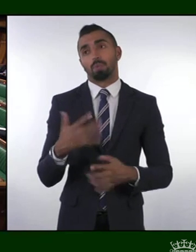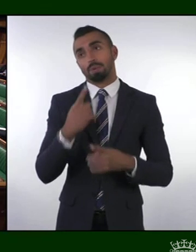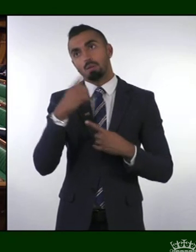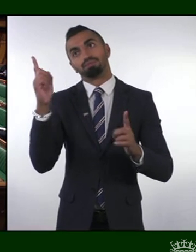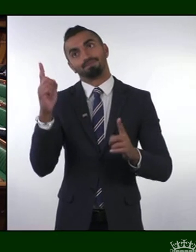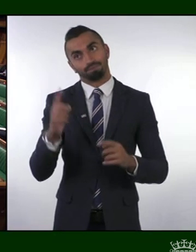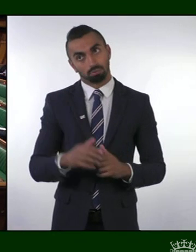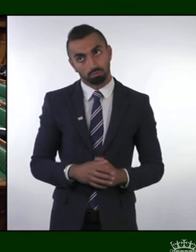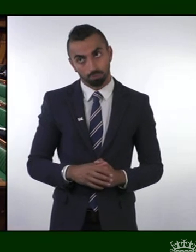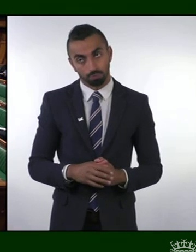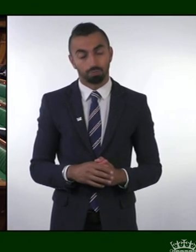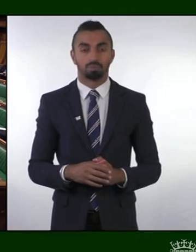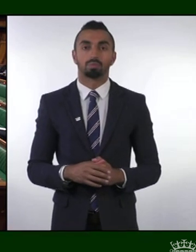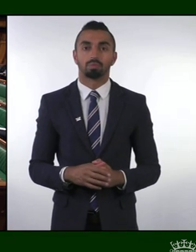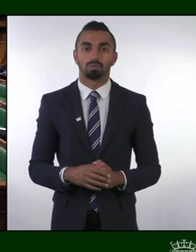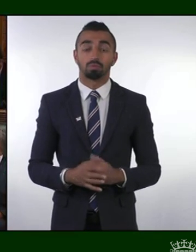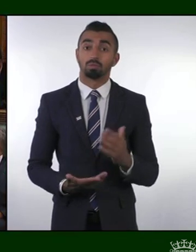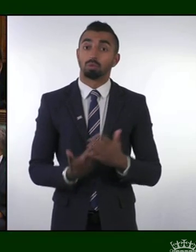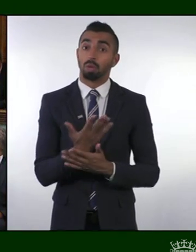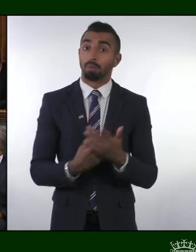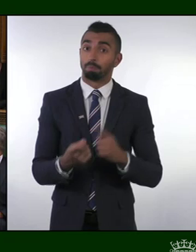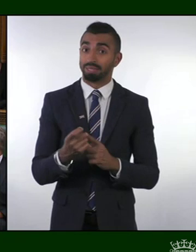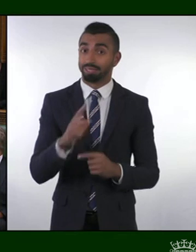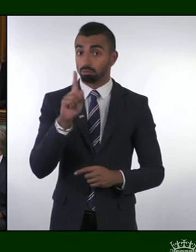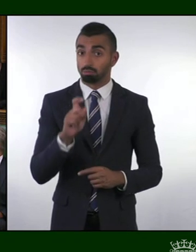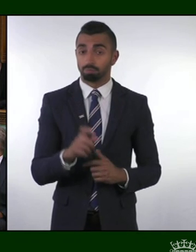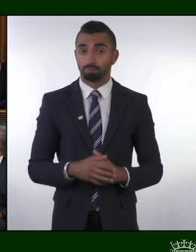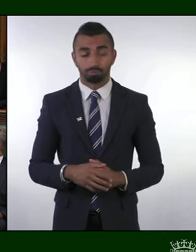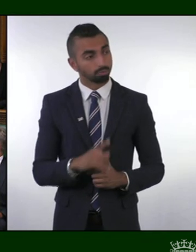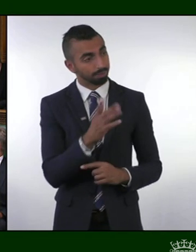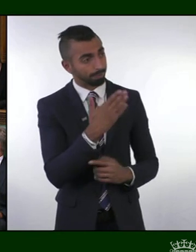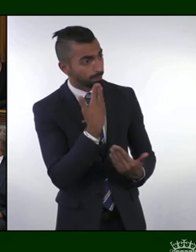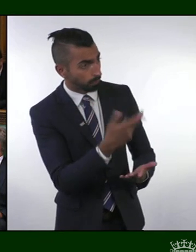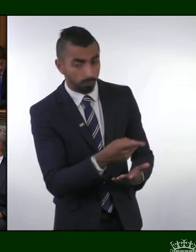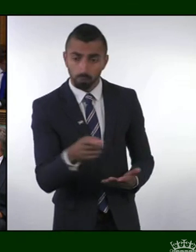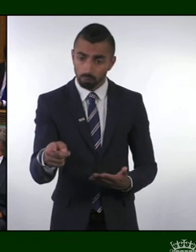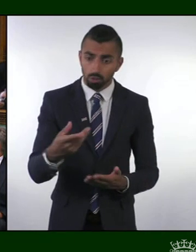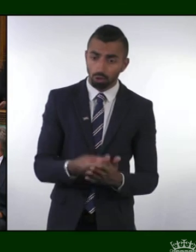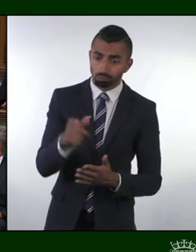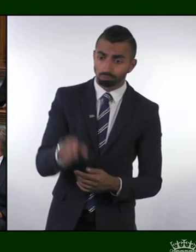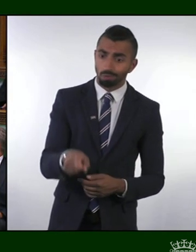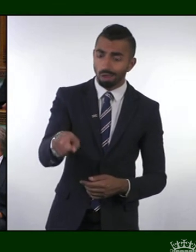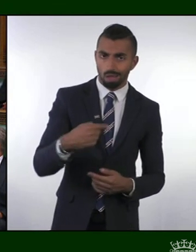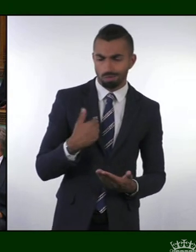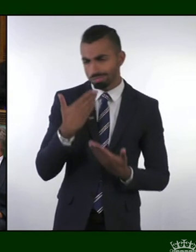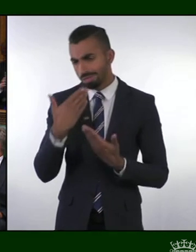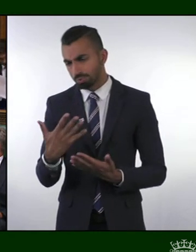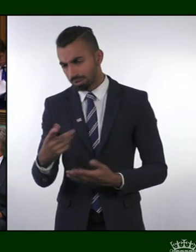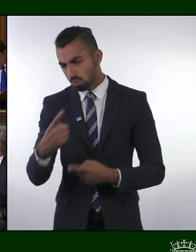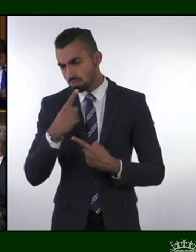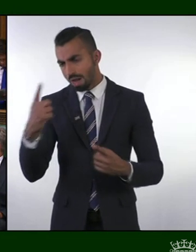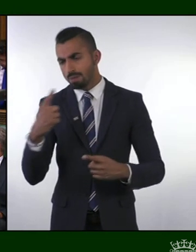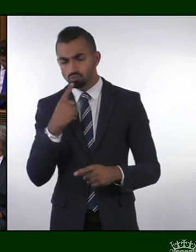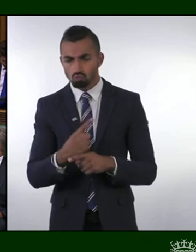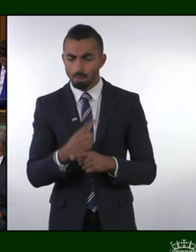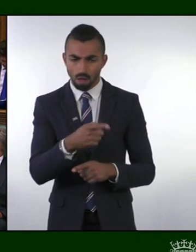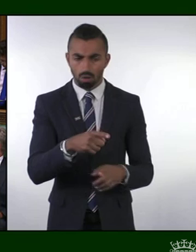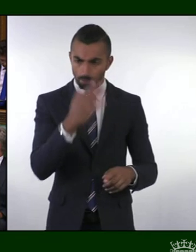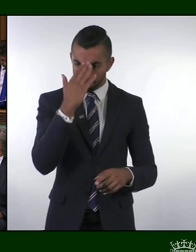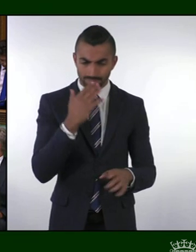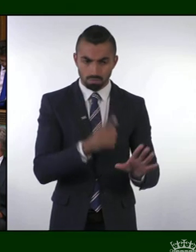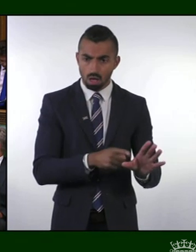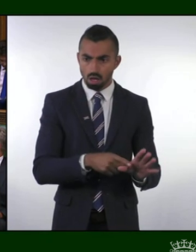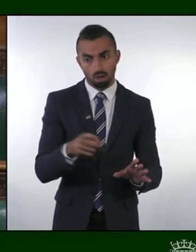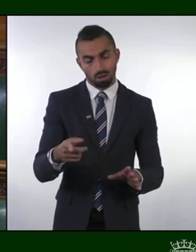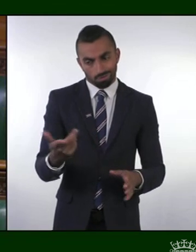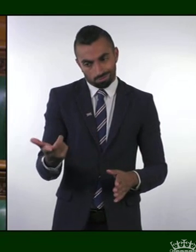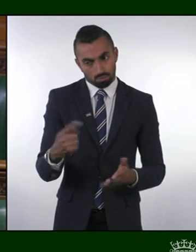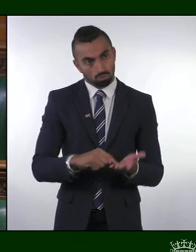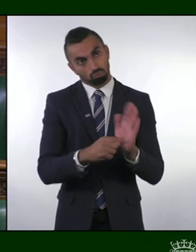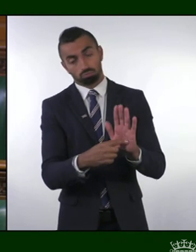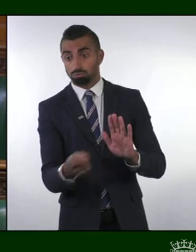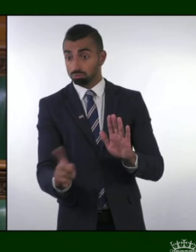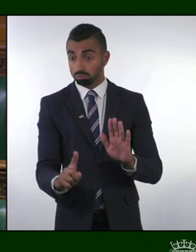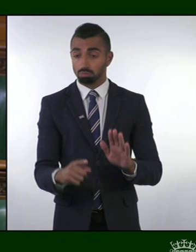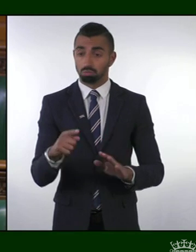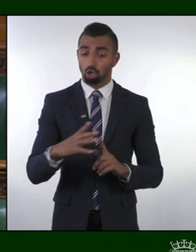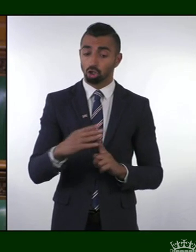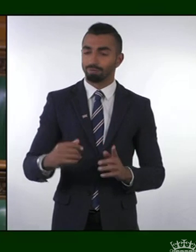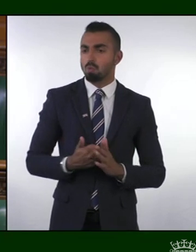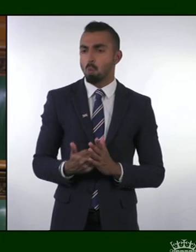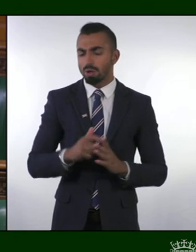I thank my right honourable Friend for the steps he has announced today, particularly focused on young people, which show yet again that the Conservatives do what works, not just what might sound good, even if it means tough decisions in the short term.